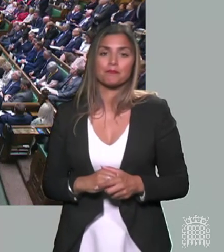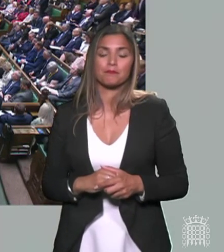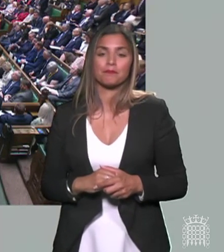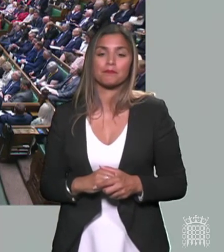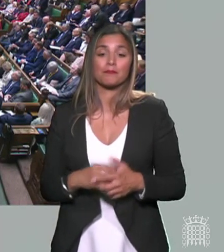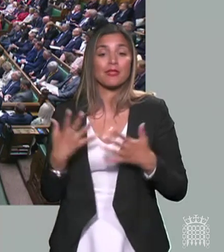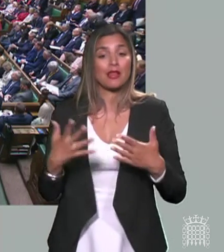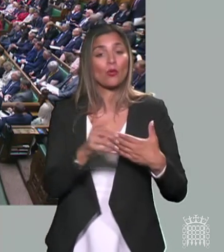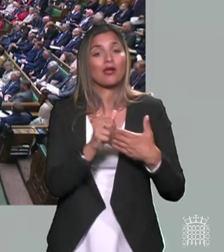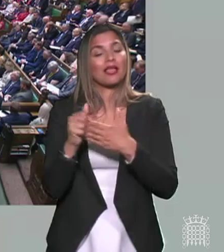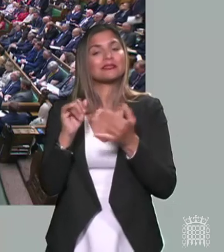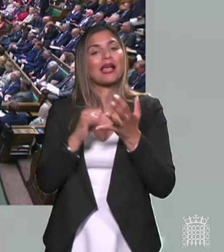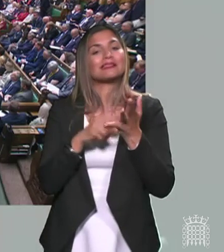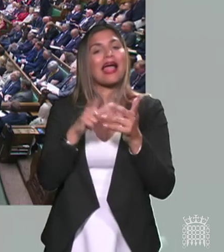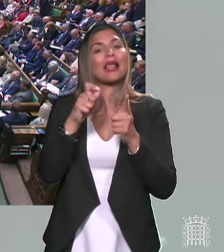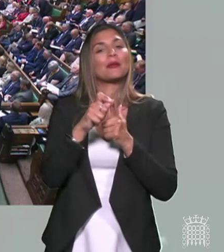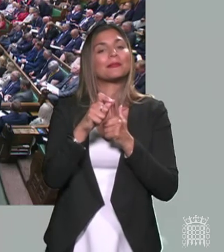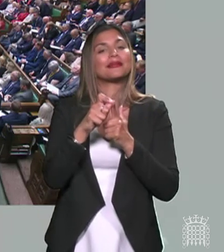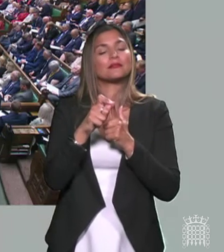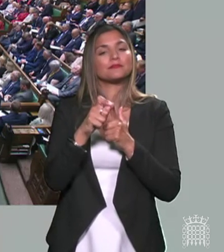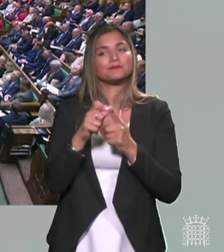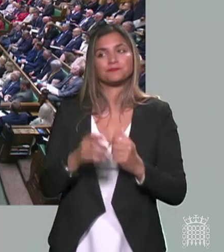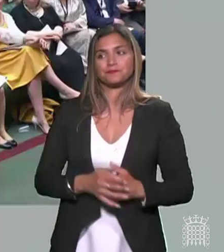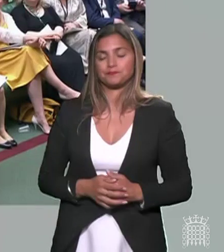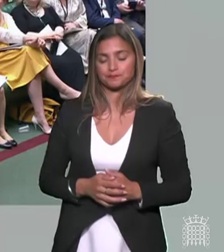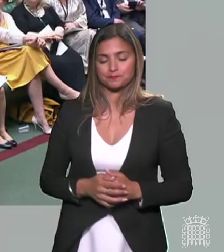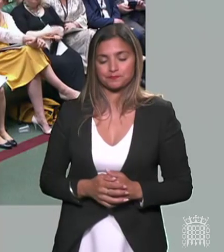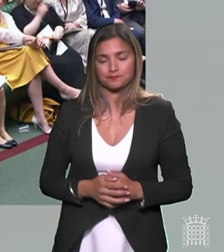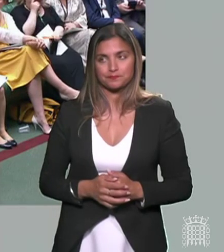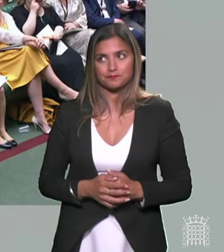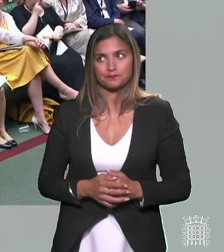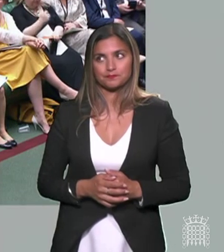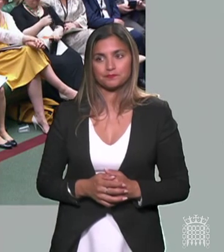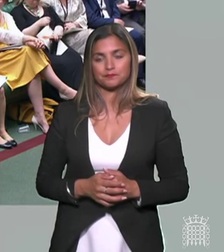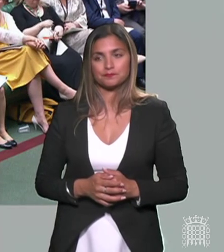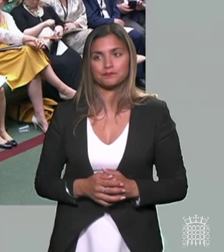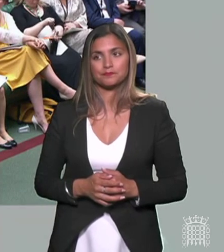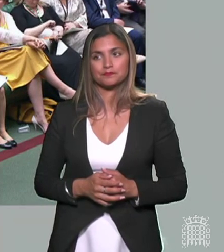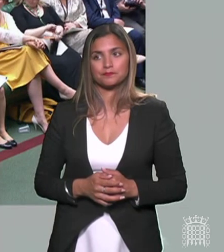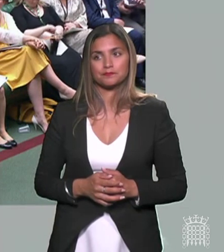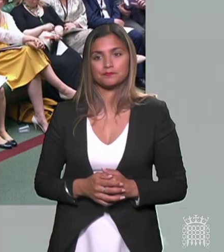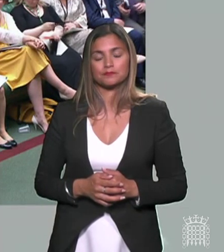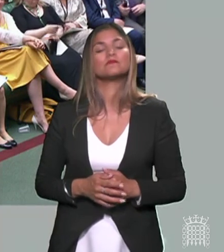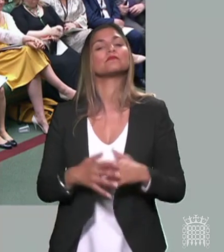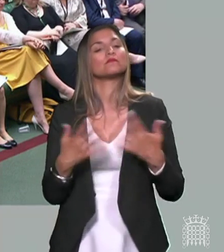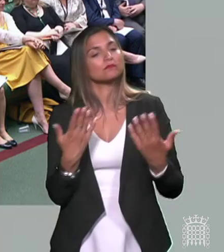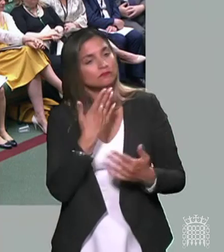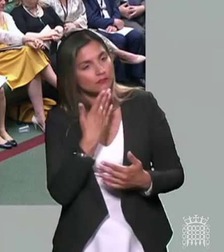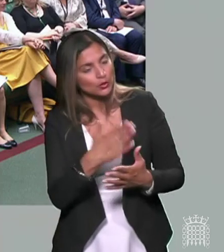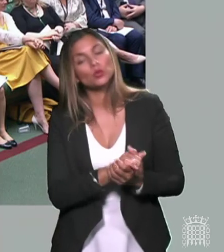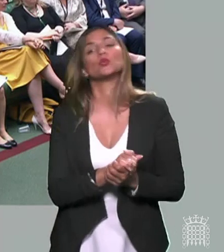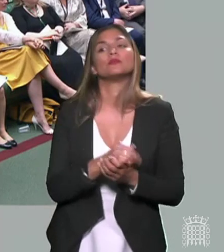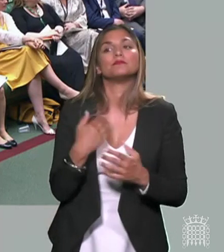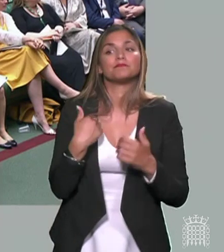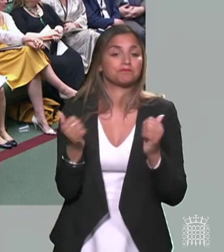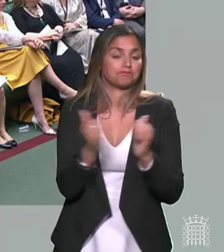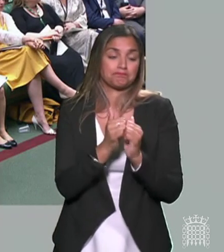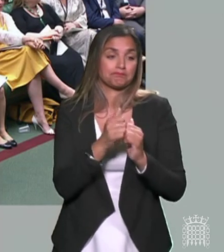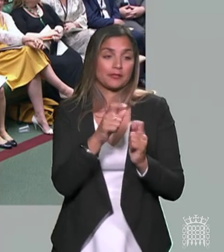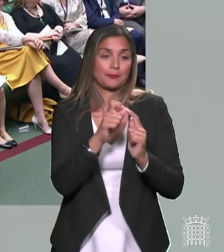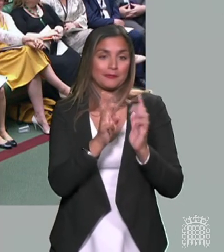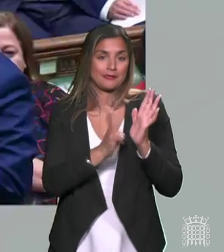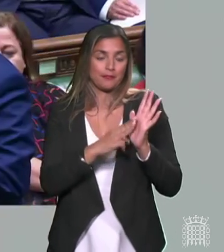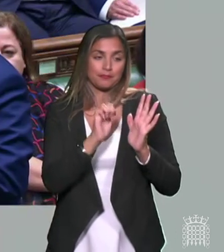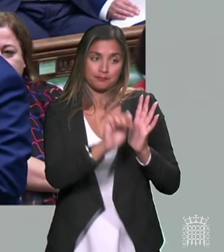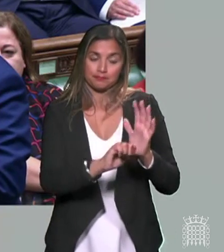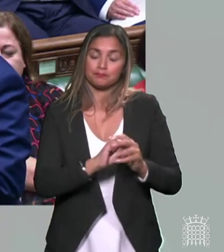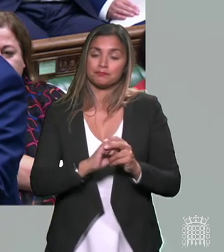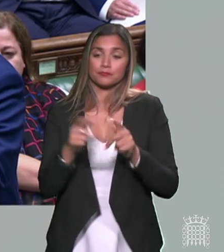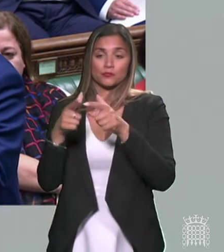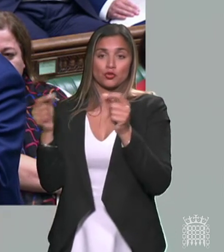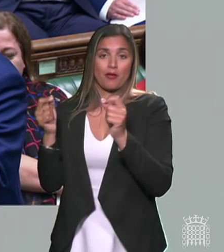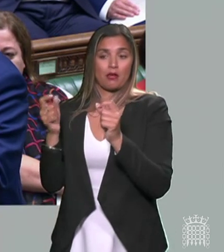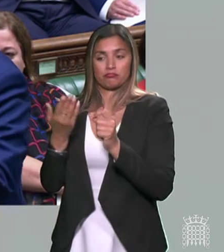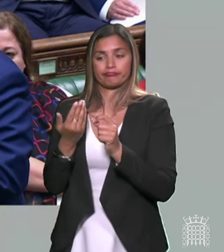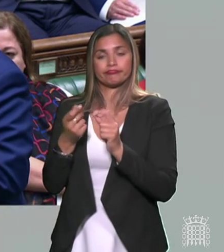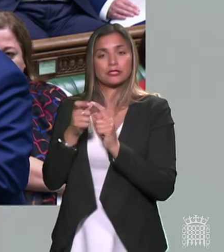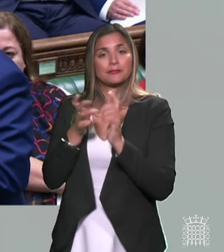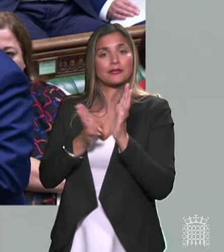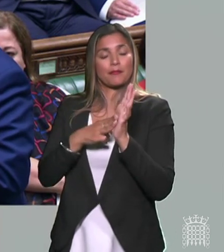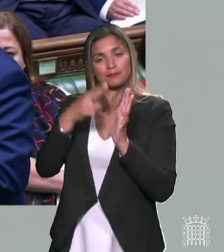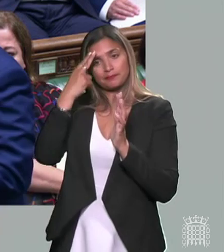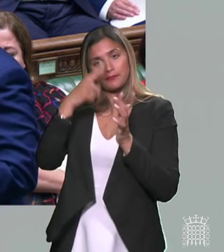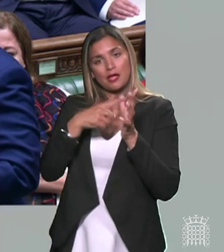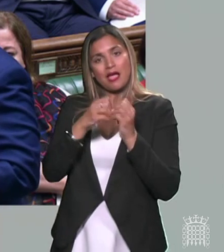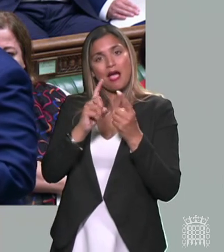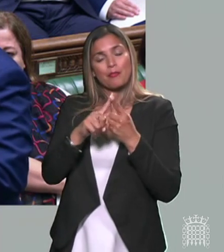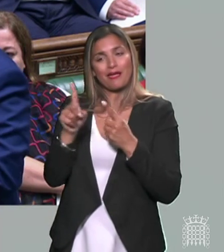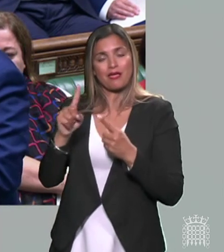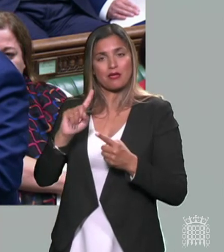I associate myself with the remarks of the Prime Minister on the murder of Shinzo Abe—a dreadful event that took place last weekend.